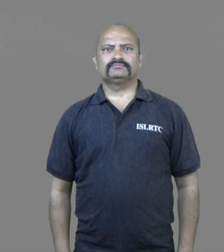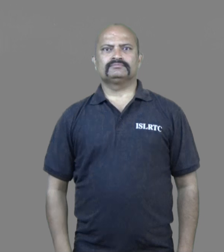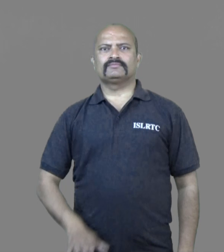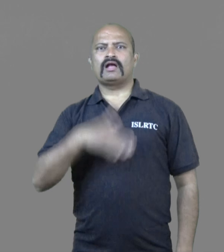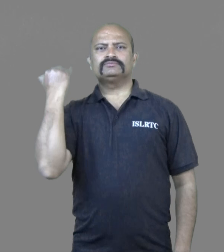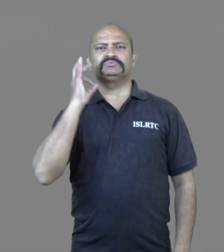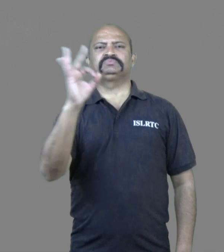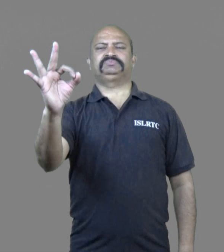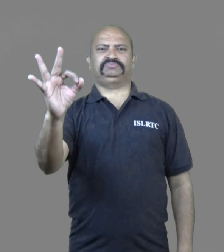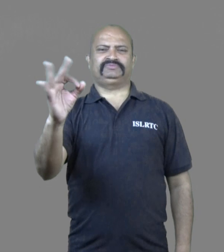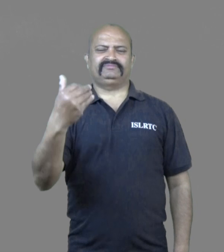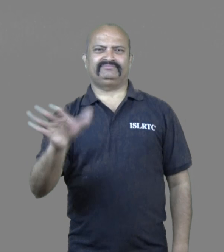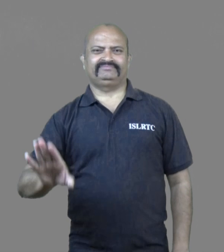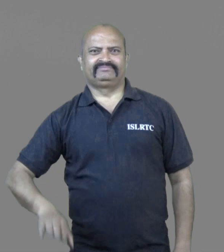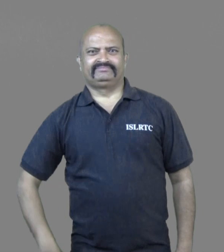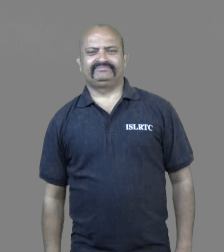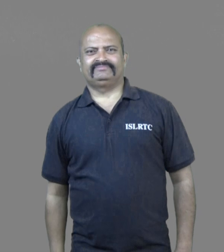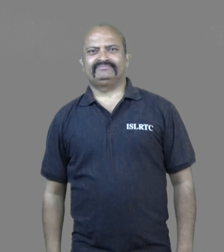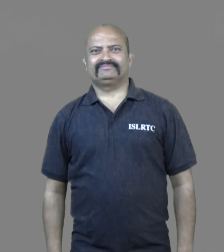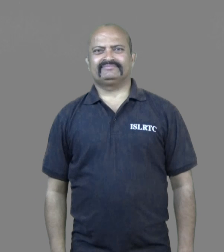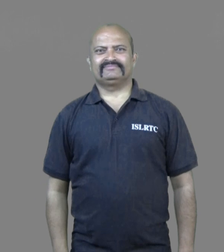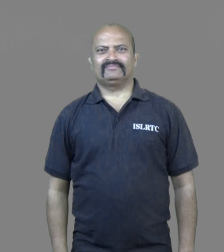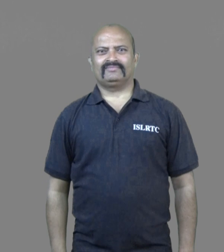Out for a Duck